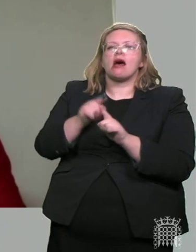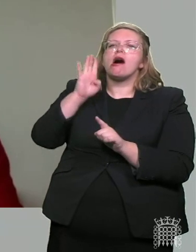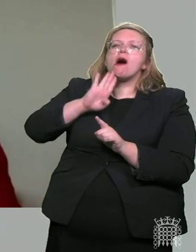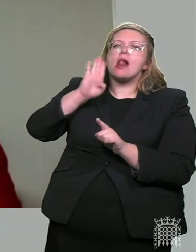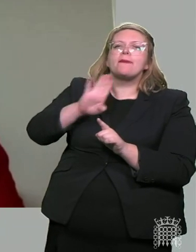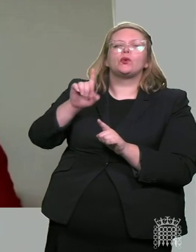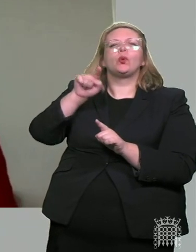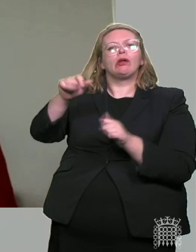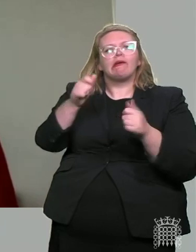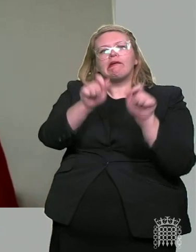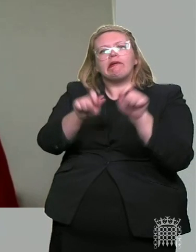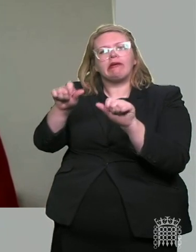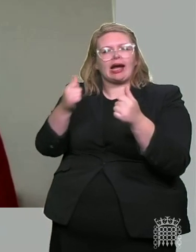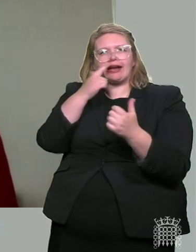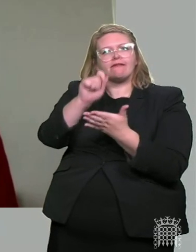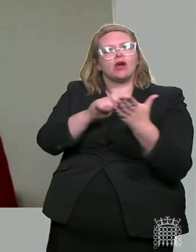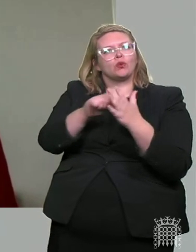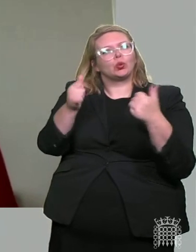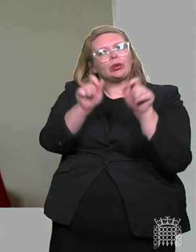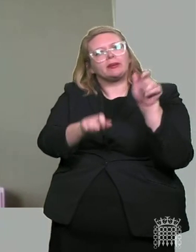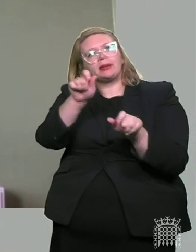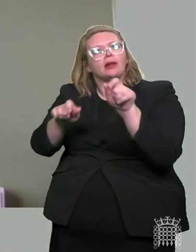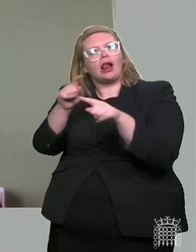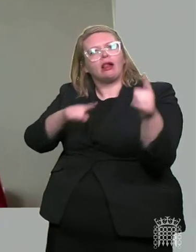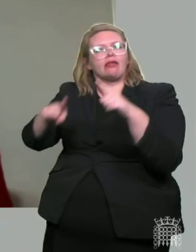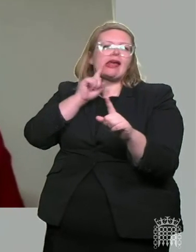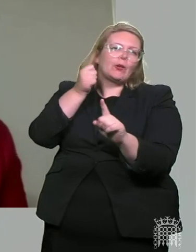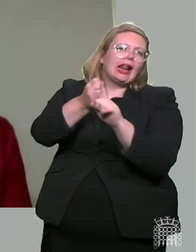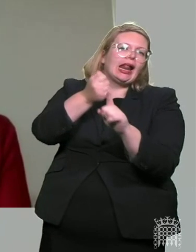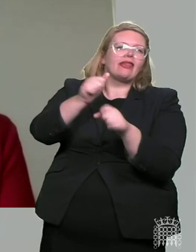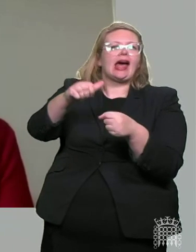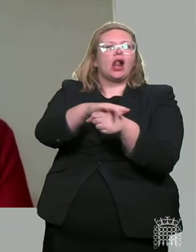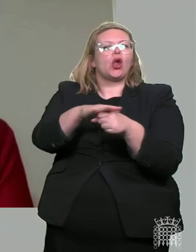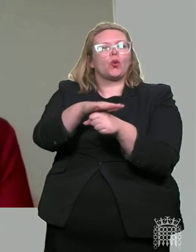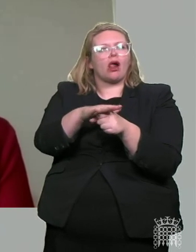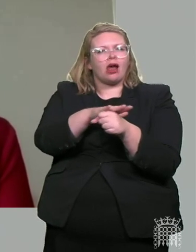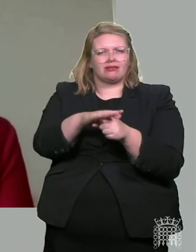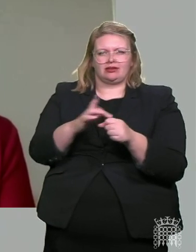They will be strong voices and champions for infrastructure, housing and jobs.